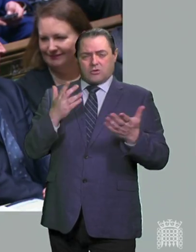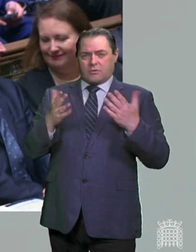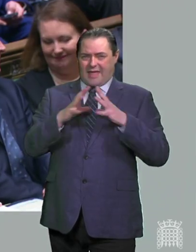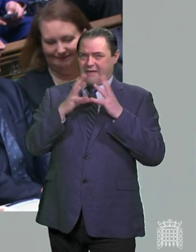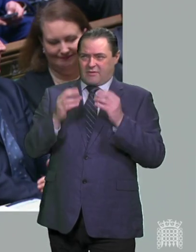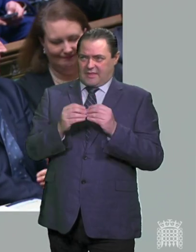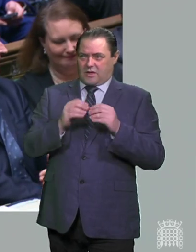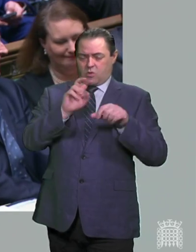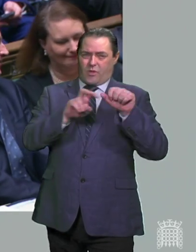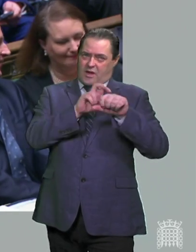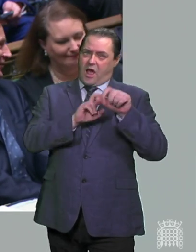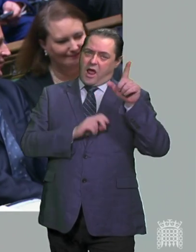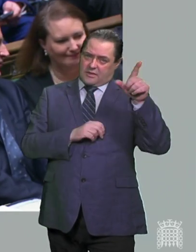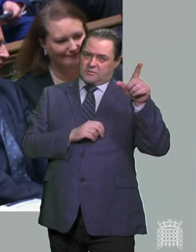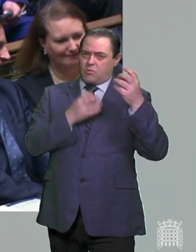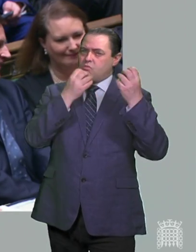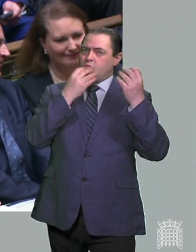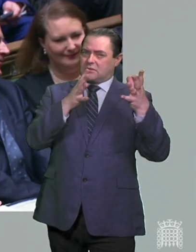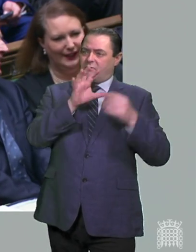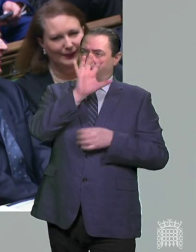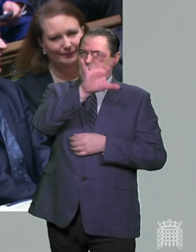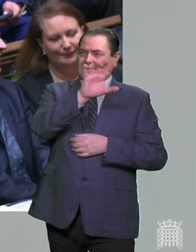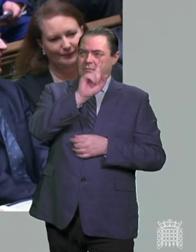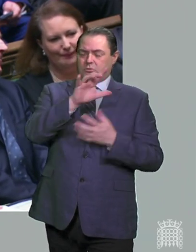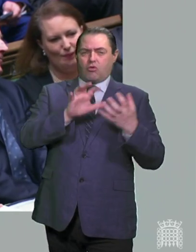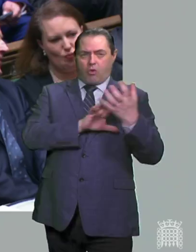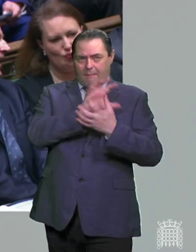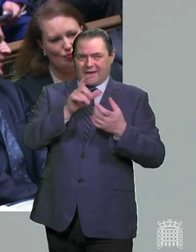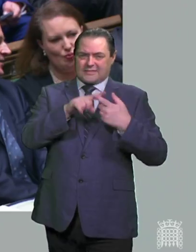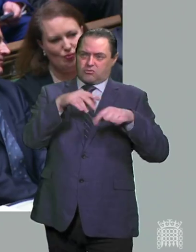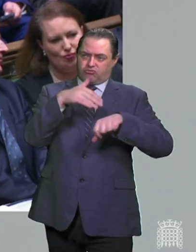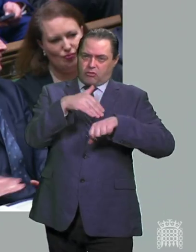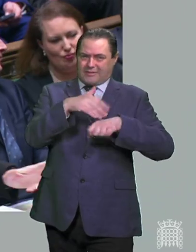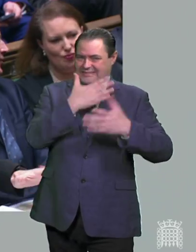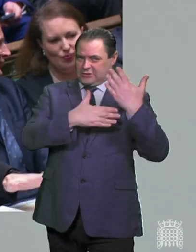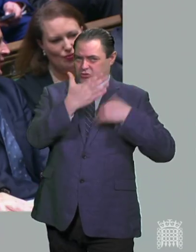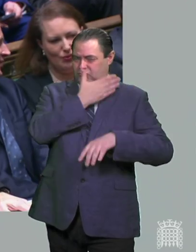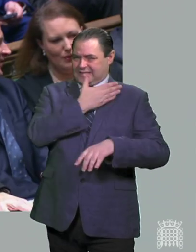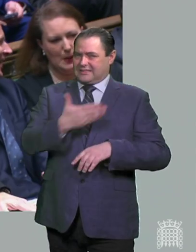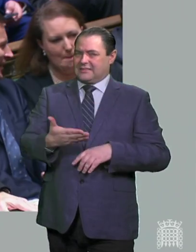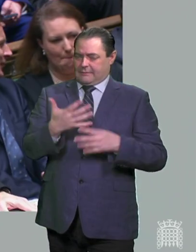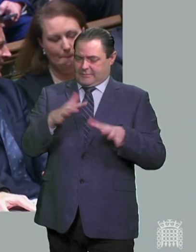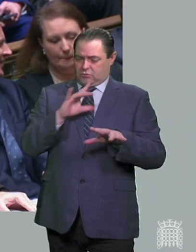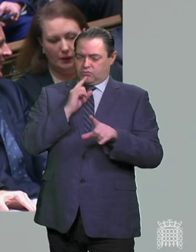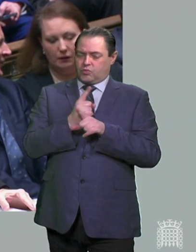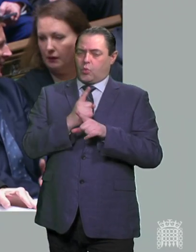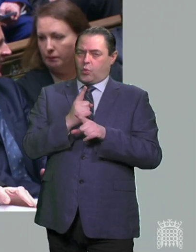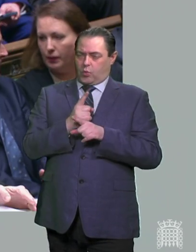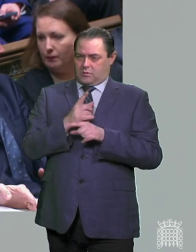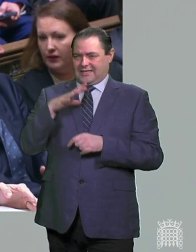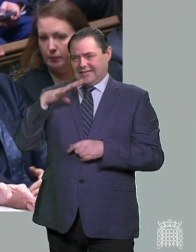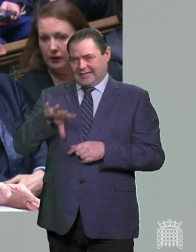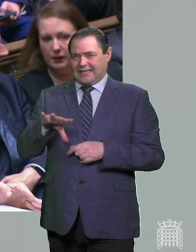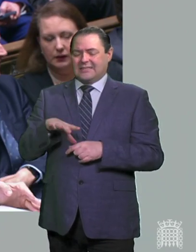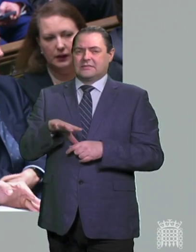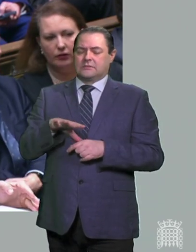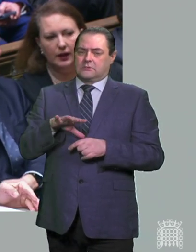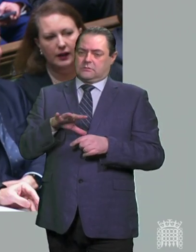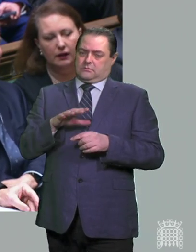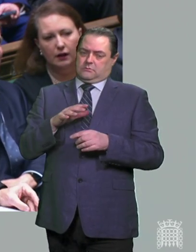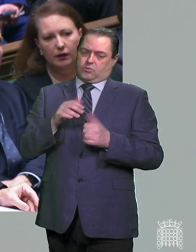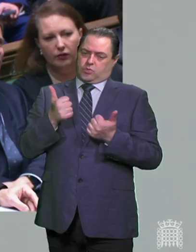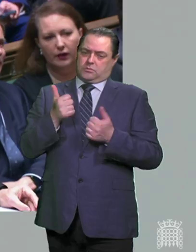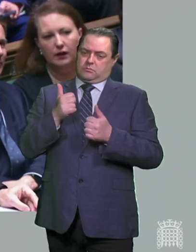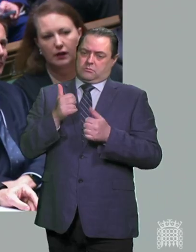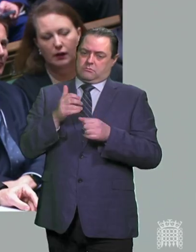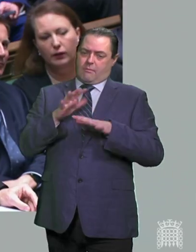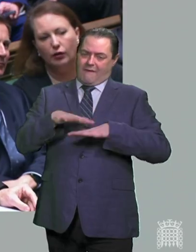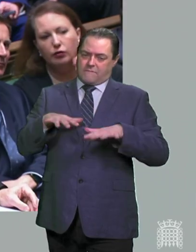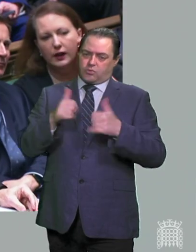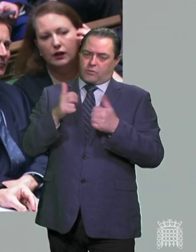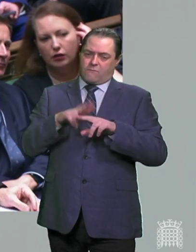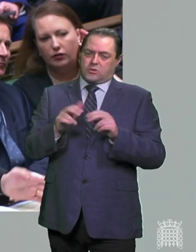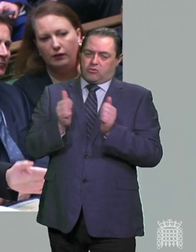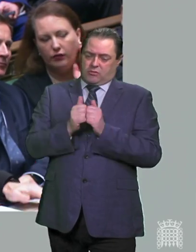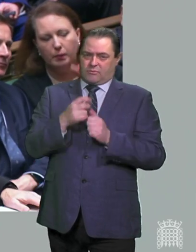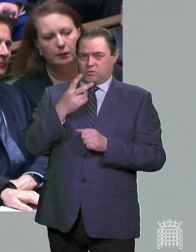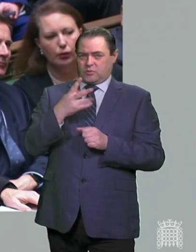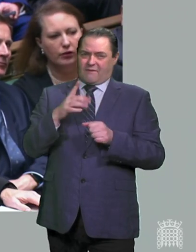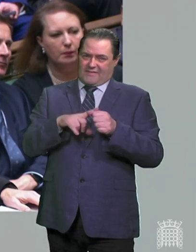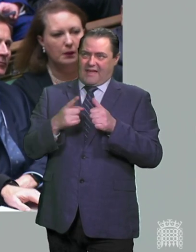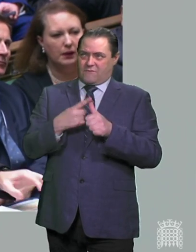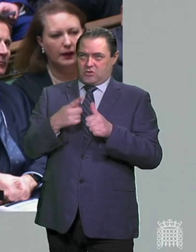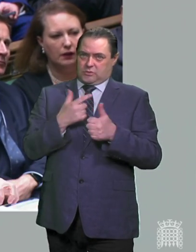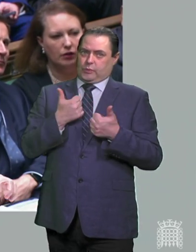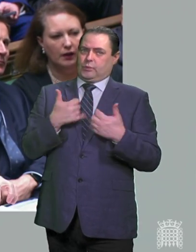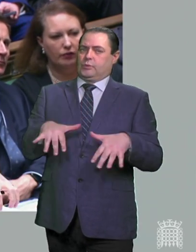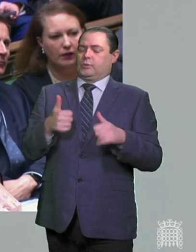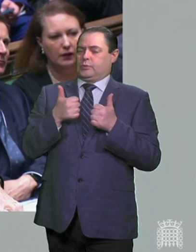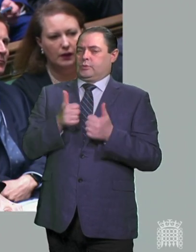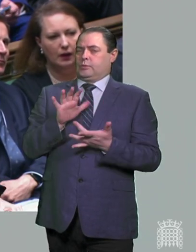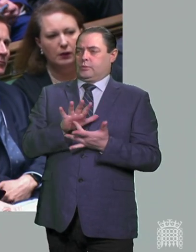Northern Ireland is undoubtedly a wonderful place, but it has a complex and troubled history—we have talked about the wonders of the Belfast/Good Friday agreement, which is marking its 25th anniversary.